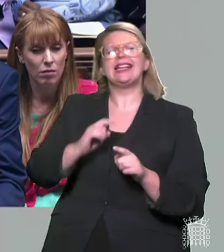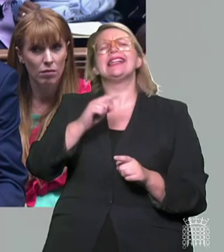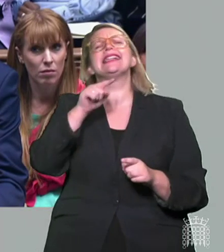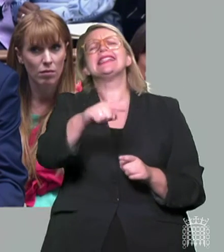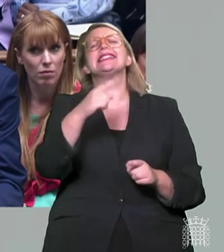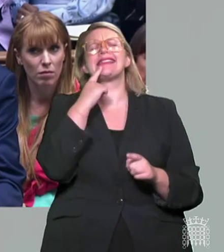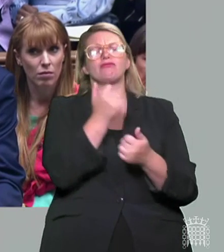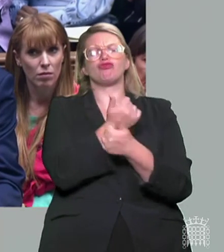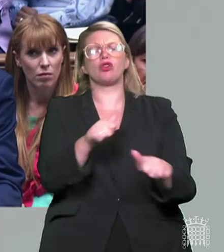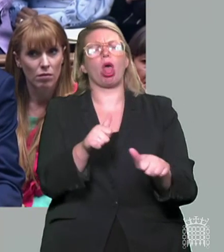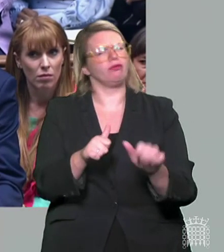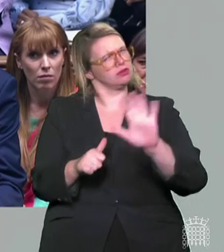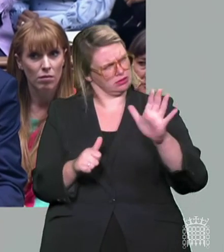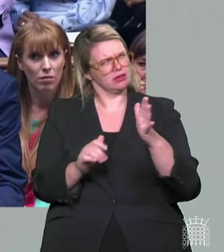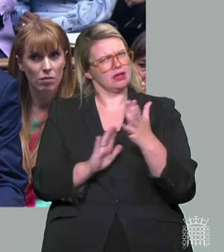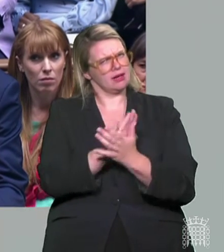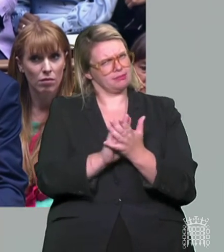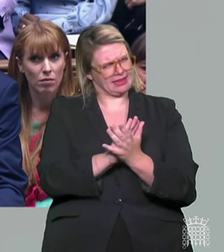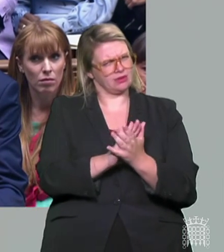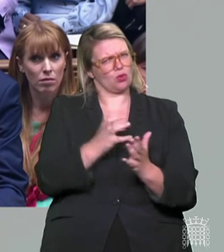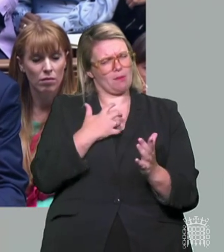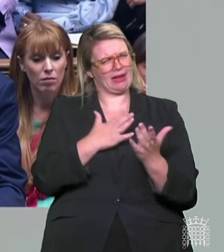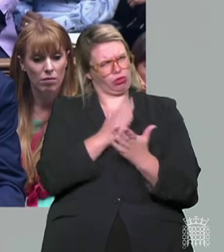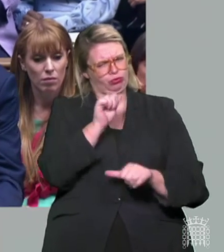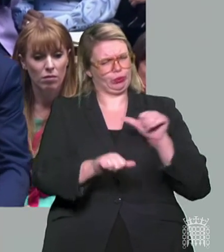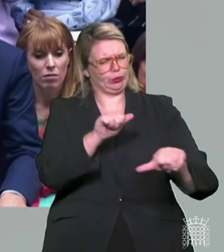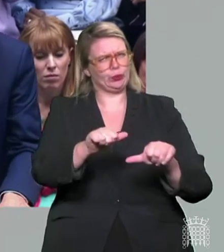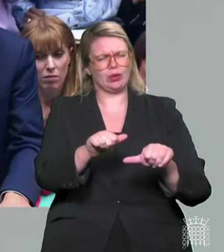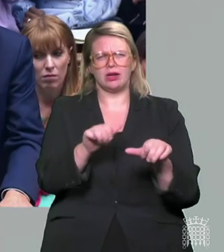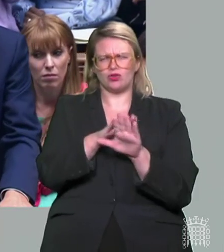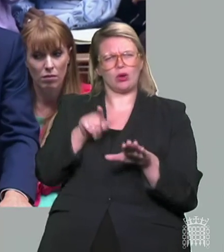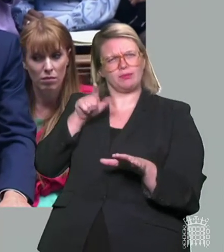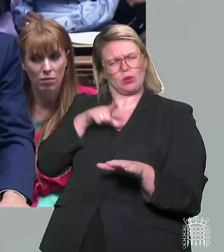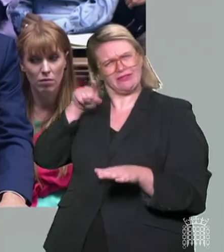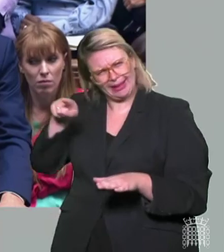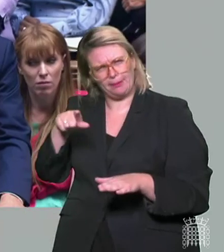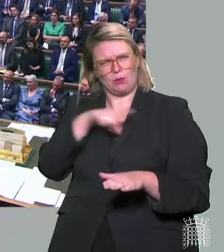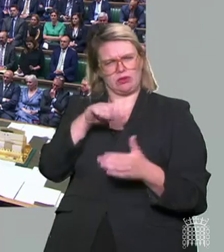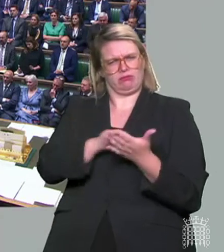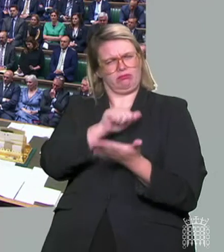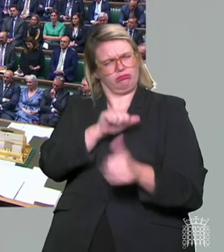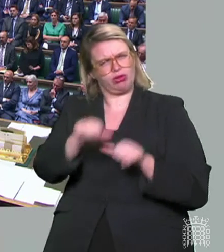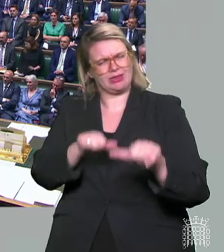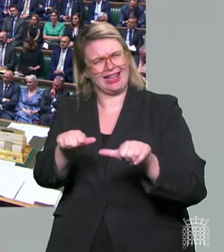And they are all sitting there on the Front Bench as if this is normal behaviour.